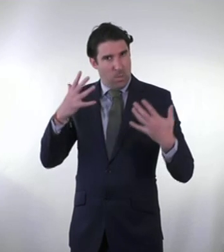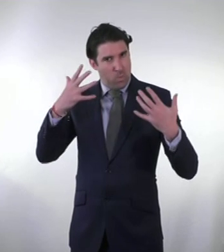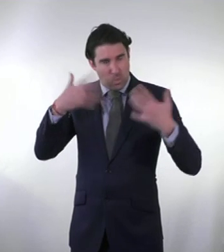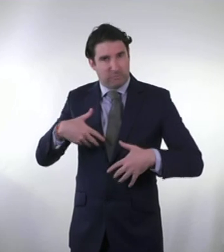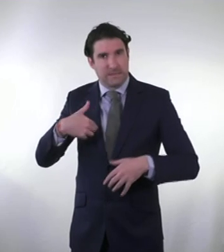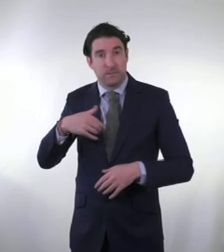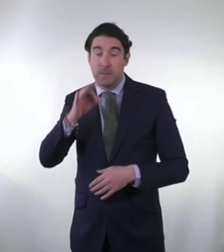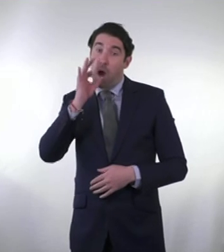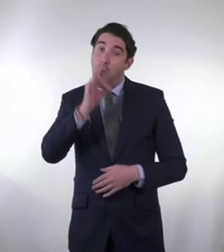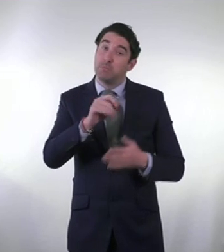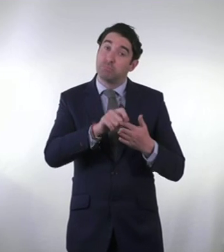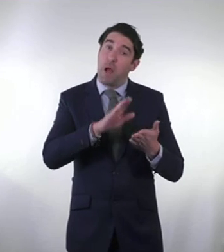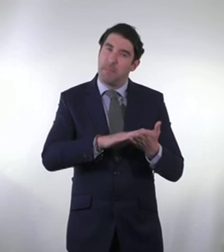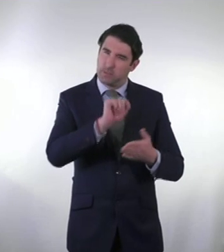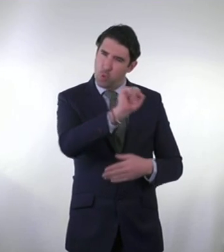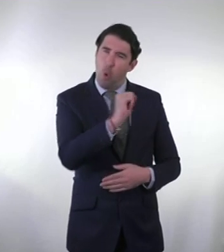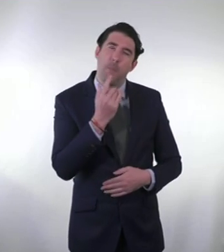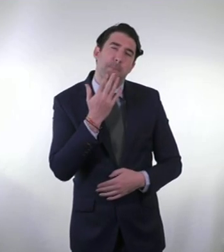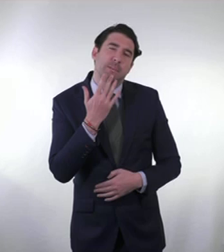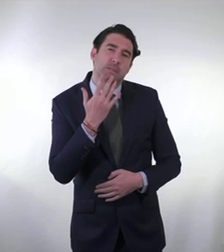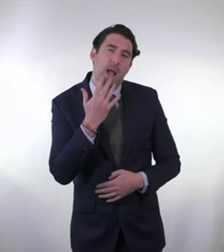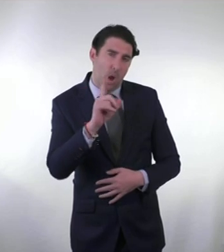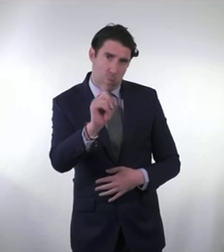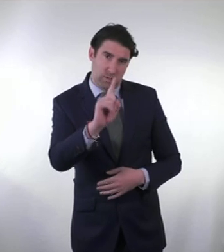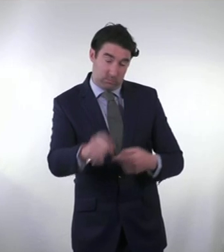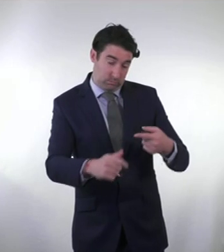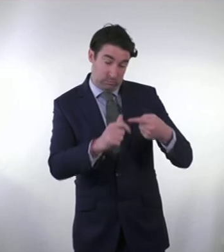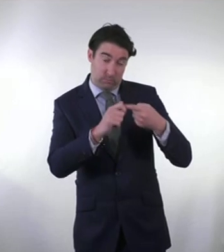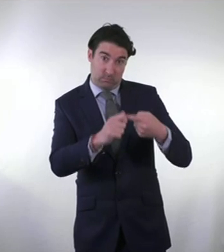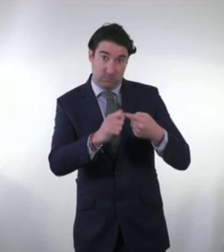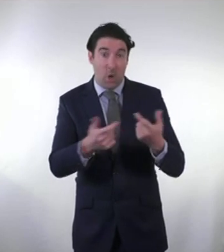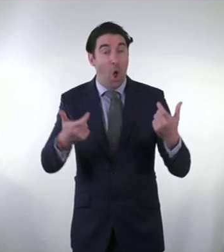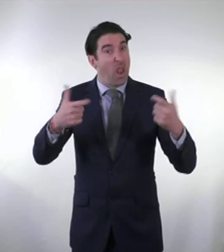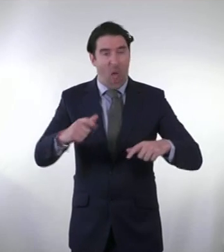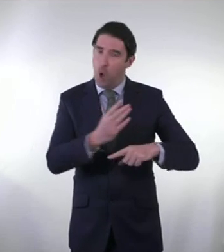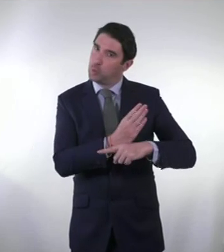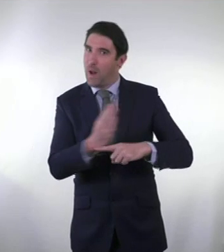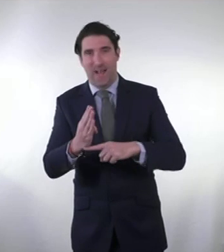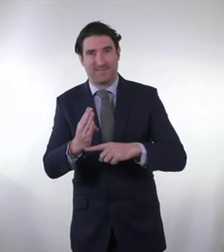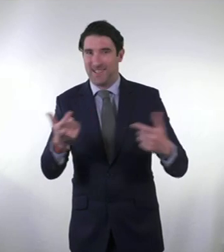Is it locking down too late, or lifting the lockdown without a fully operational test, track and isolate system?